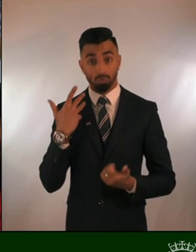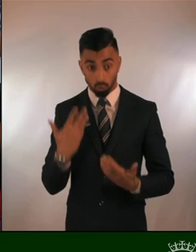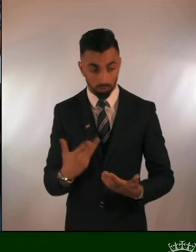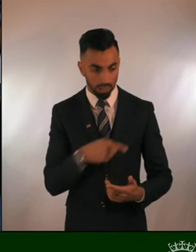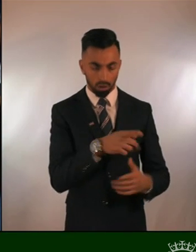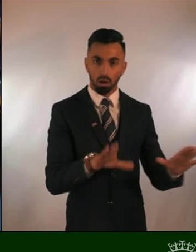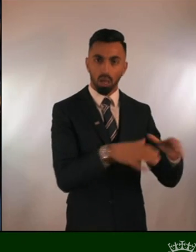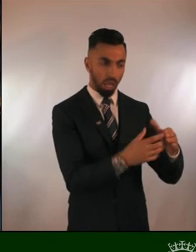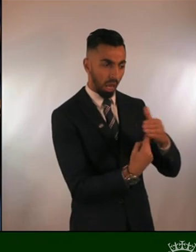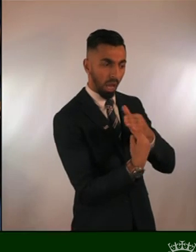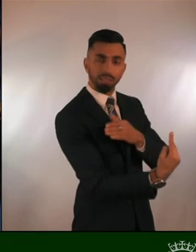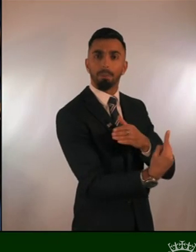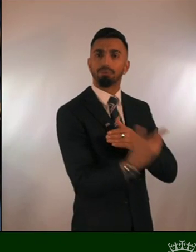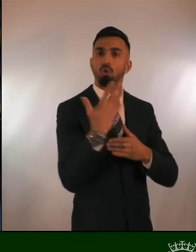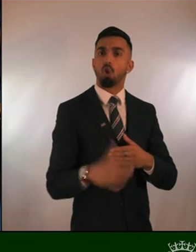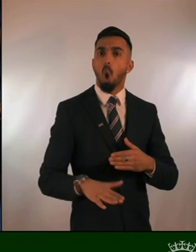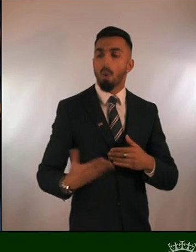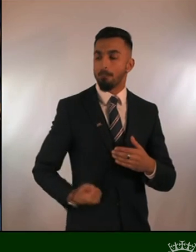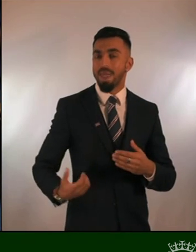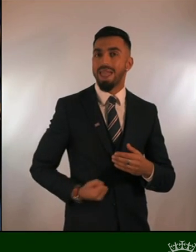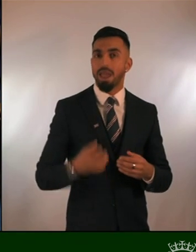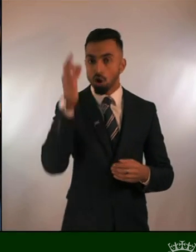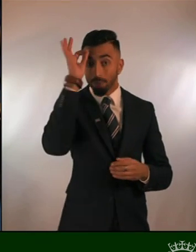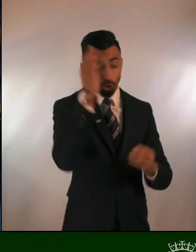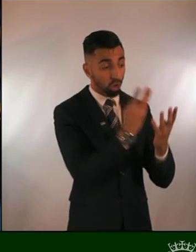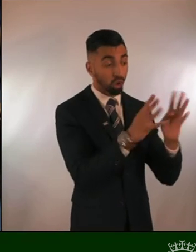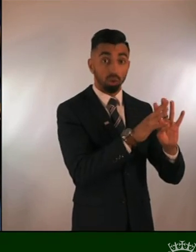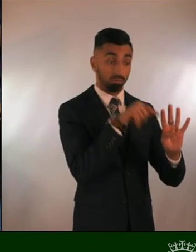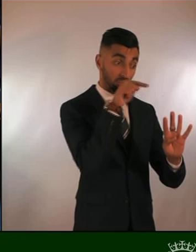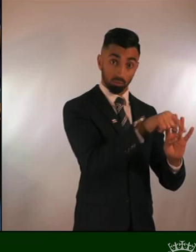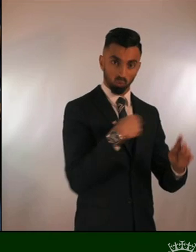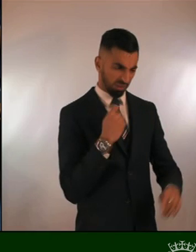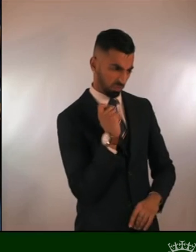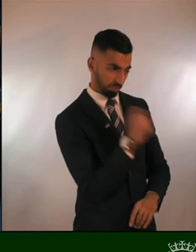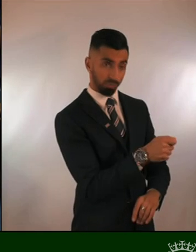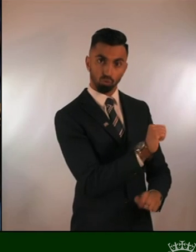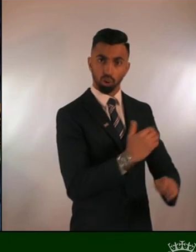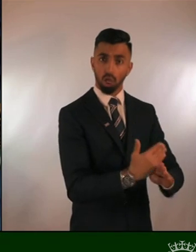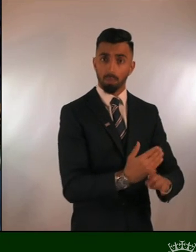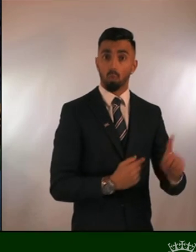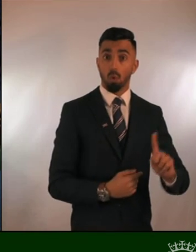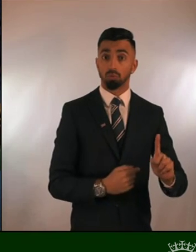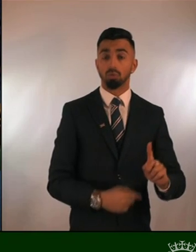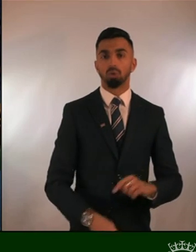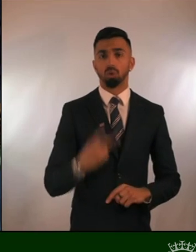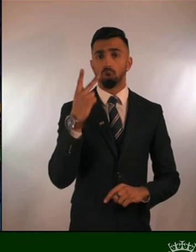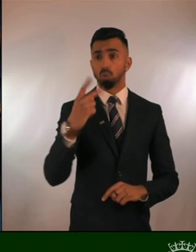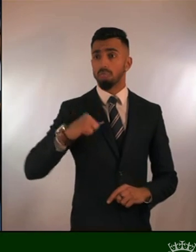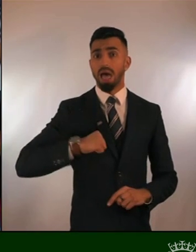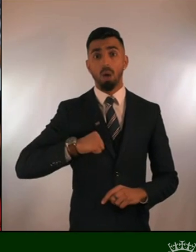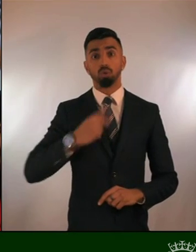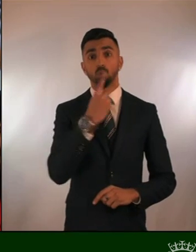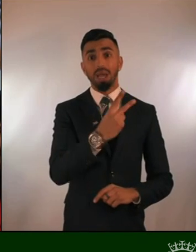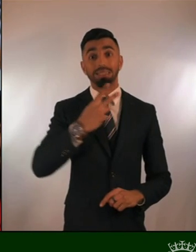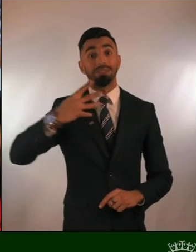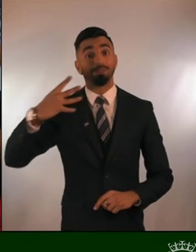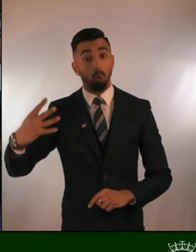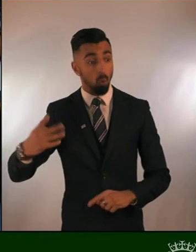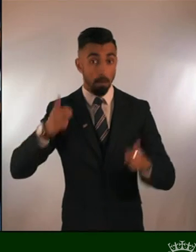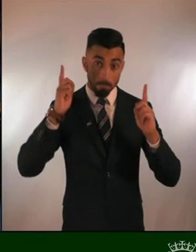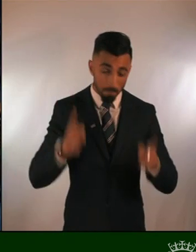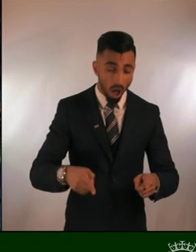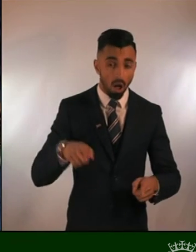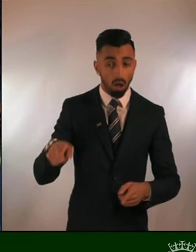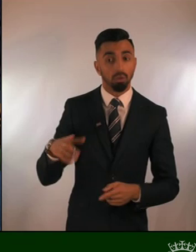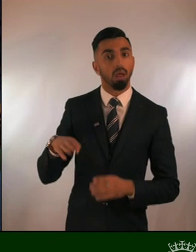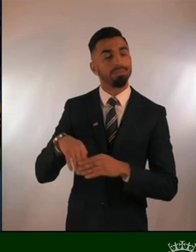It now has a formal target that means that as long as economic conditions allow, by 2024 the national living wage will reach two thirds of median earnings.